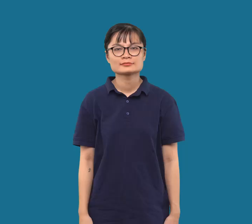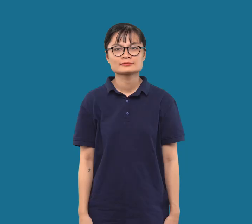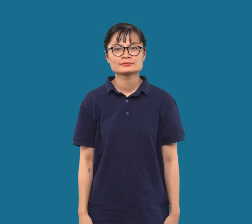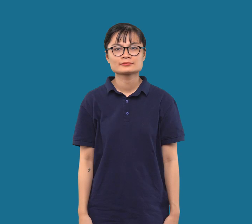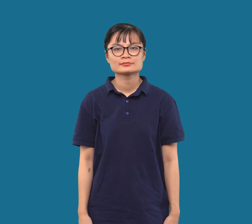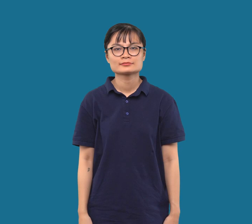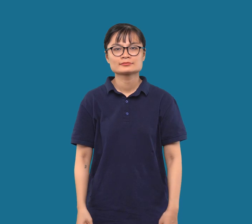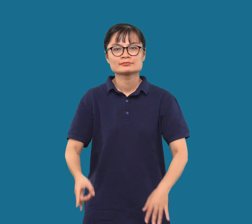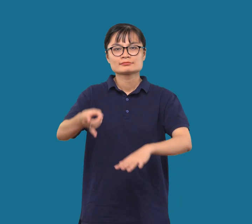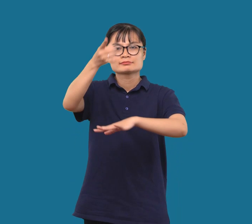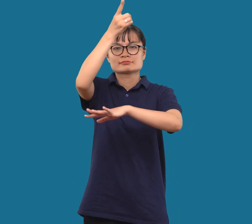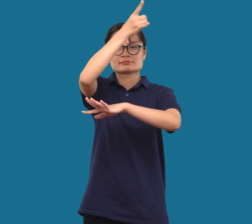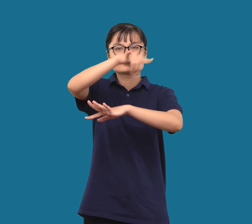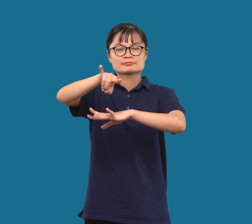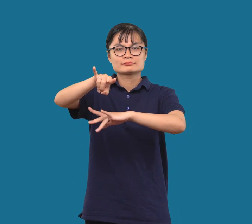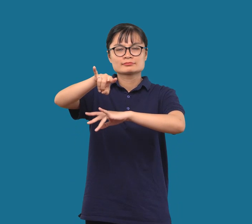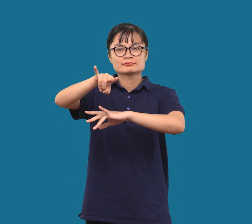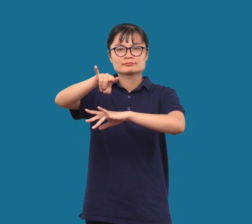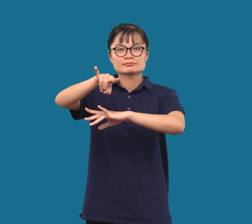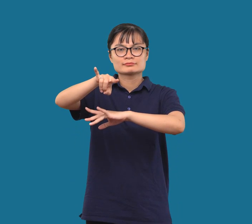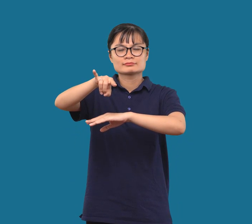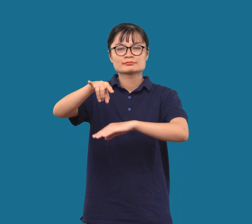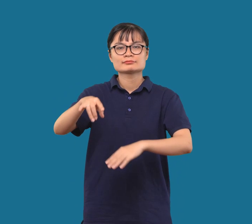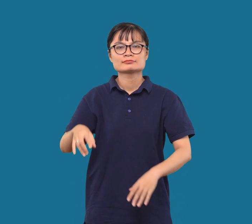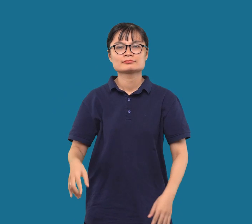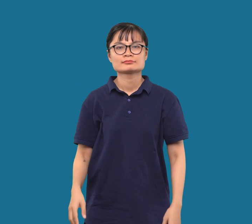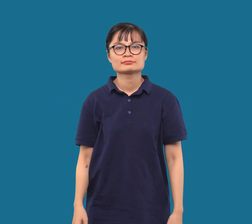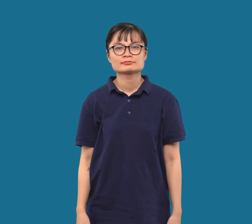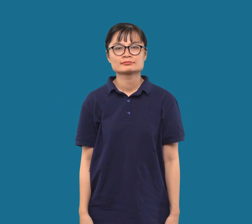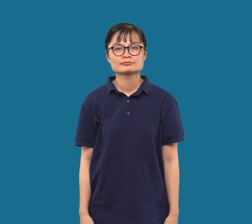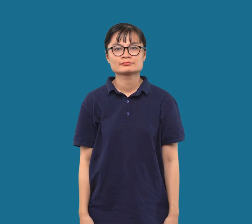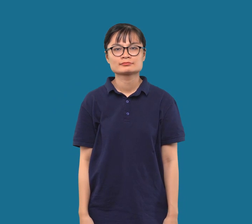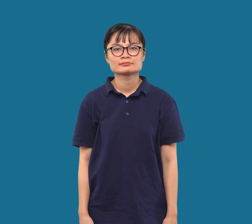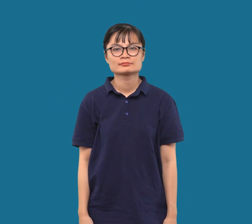thiên đình